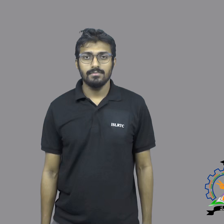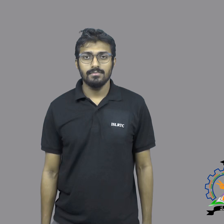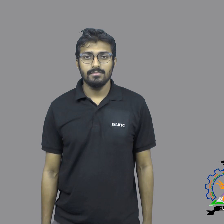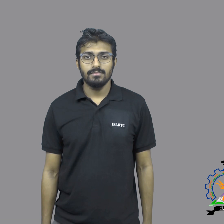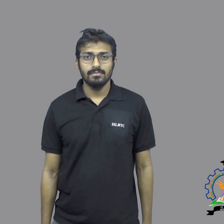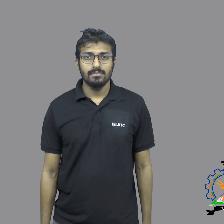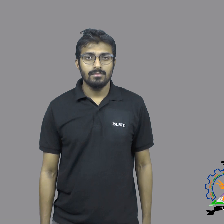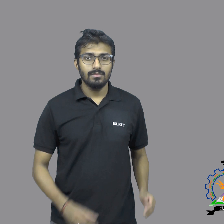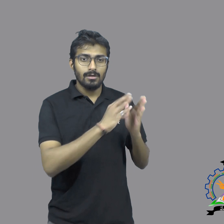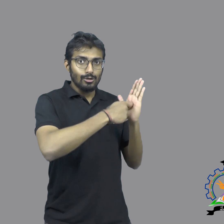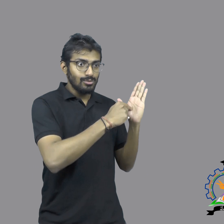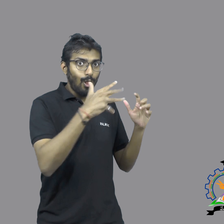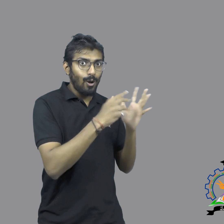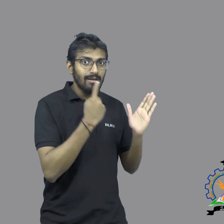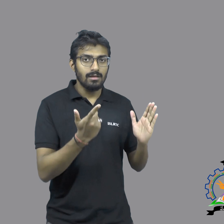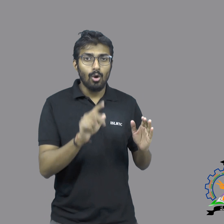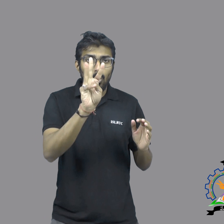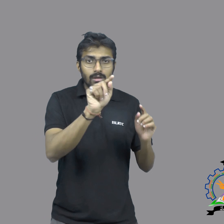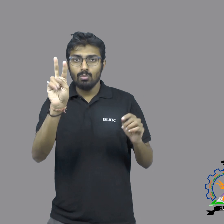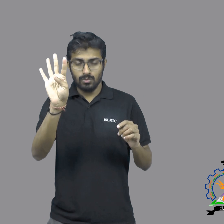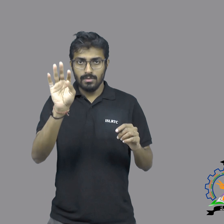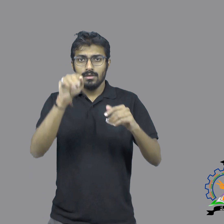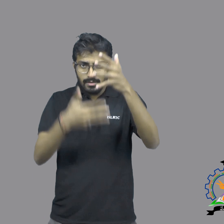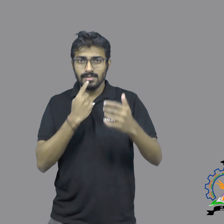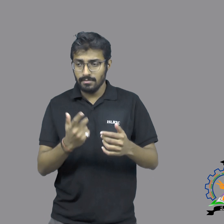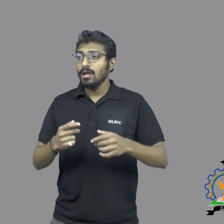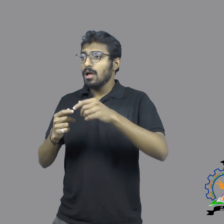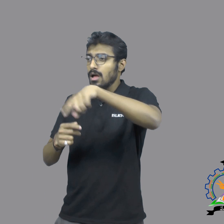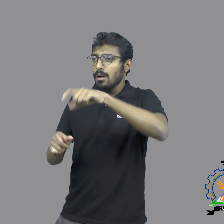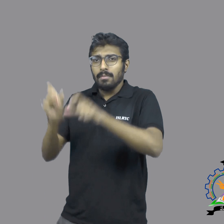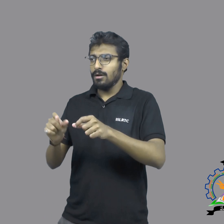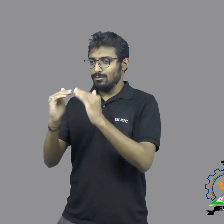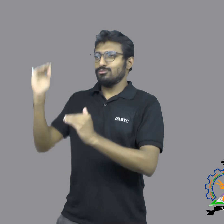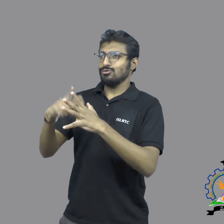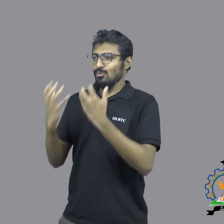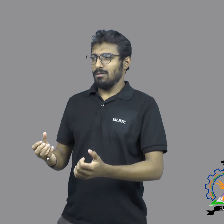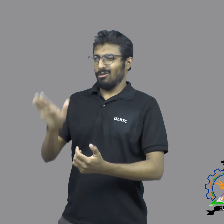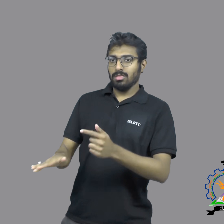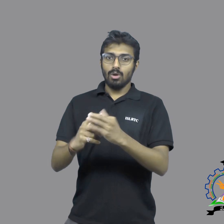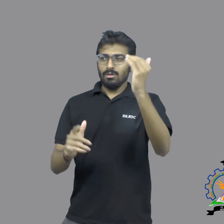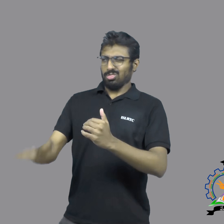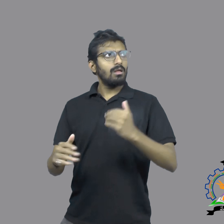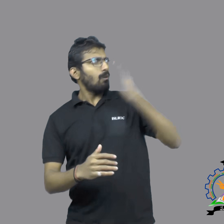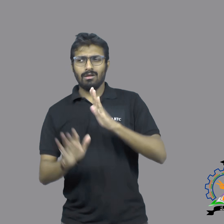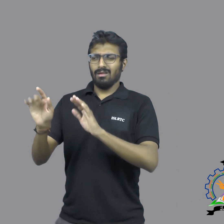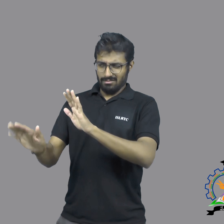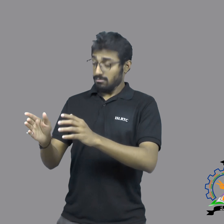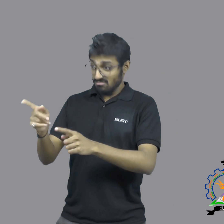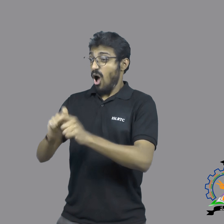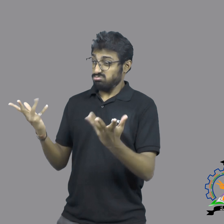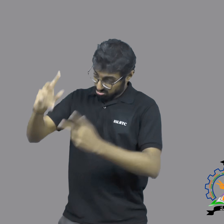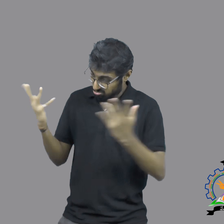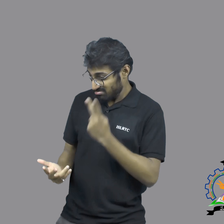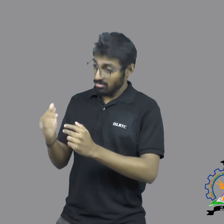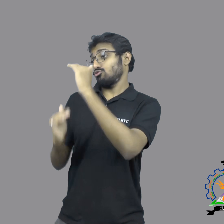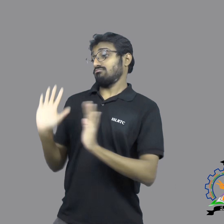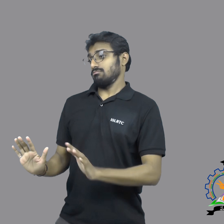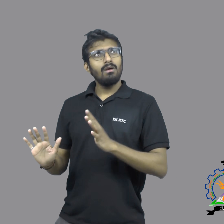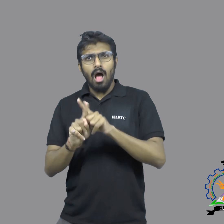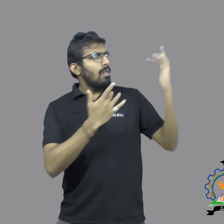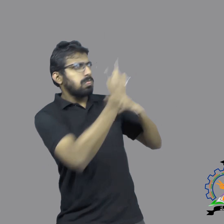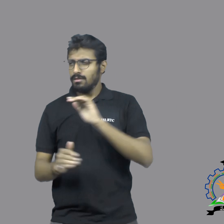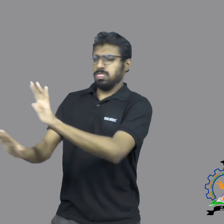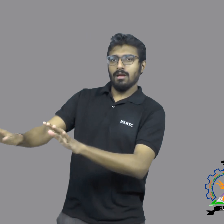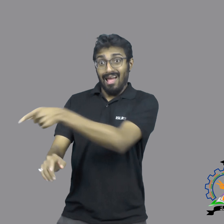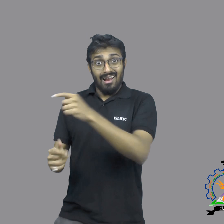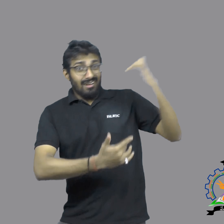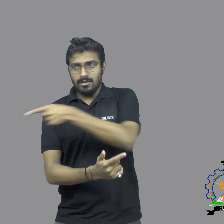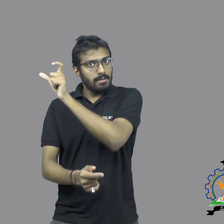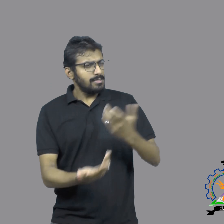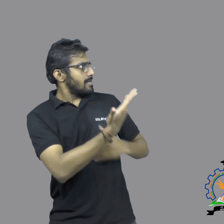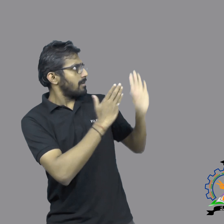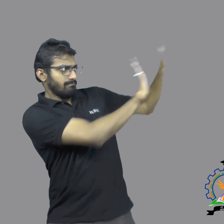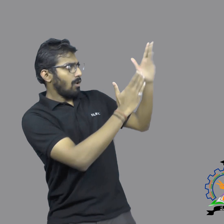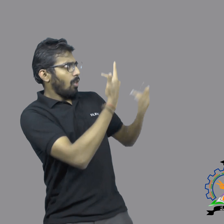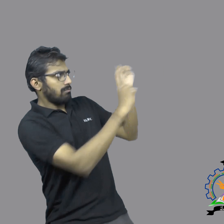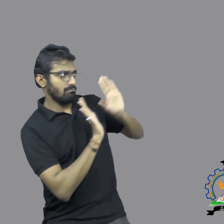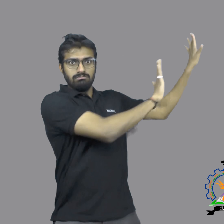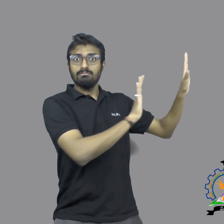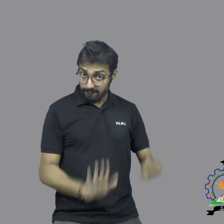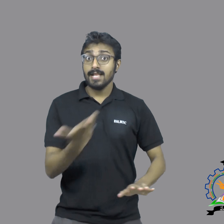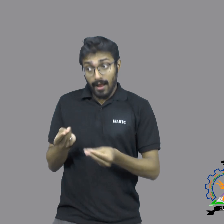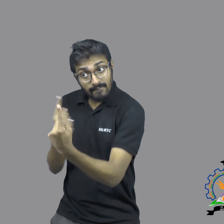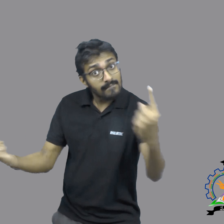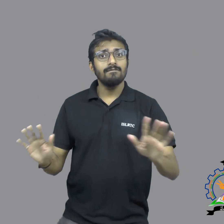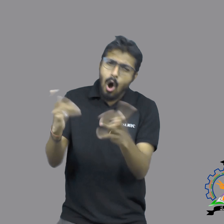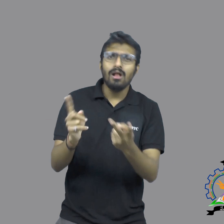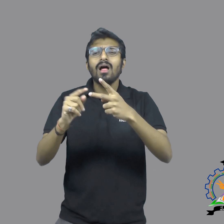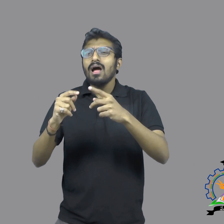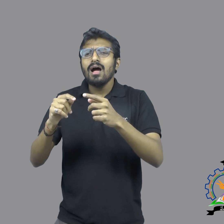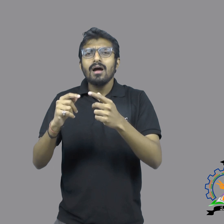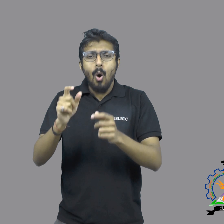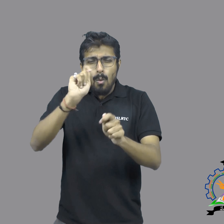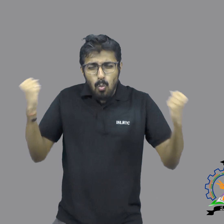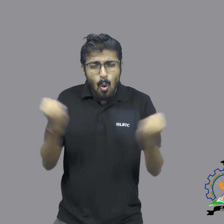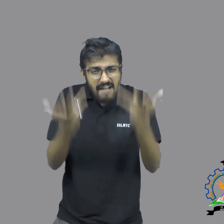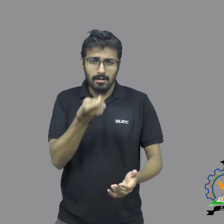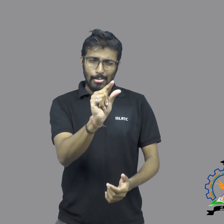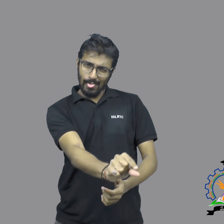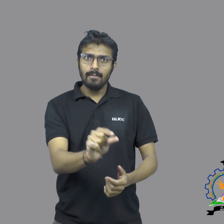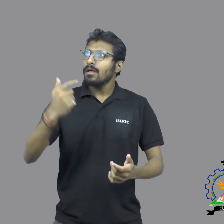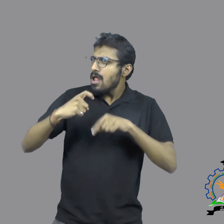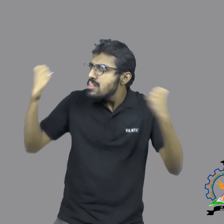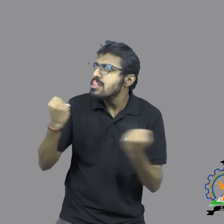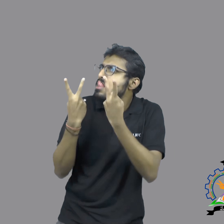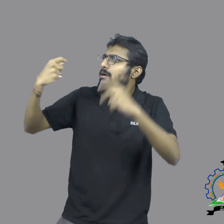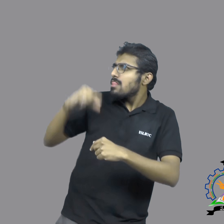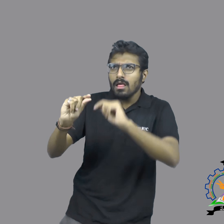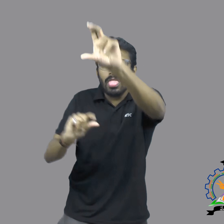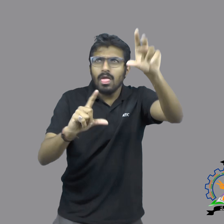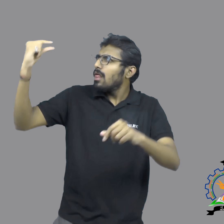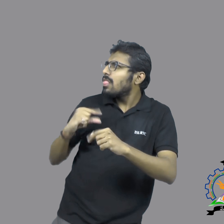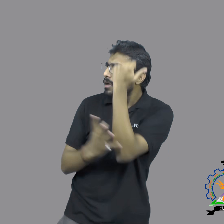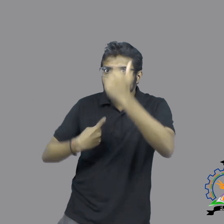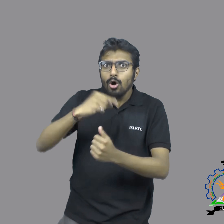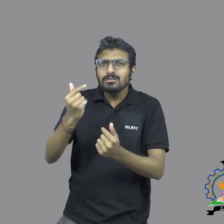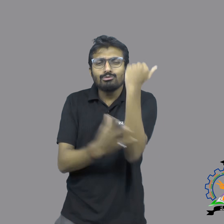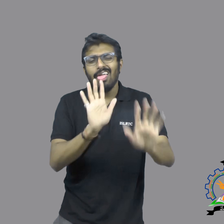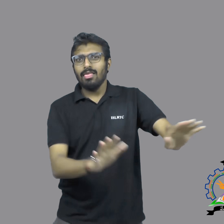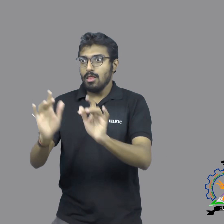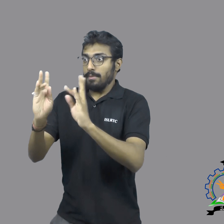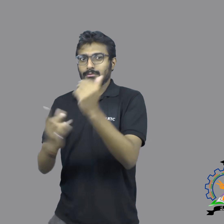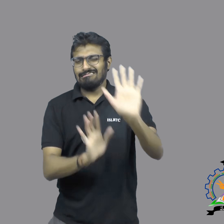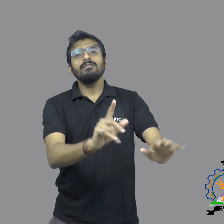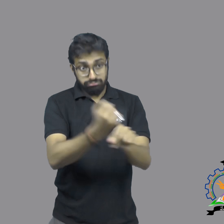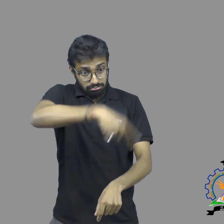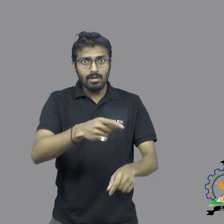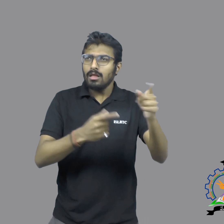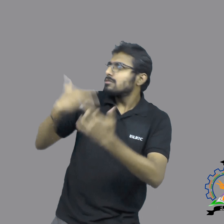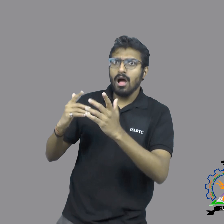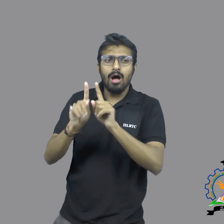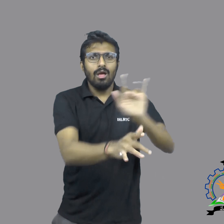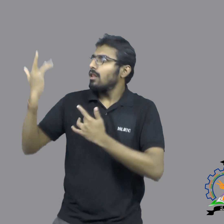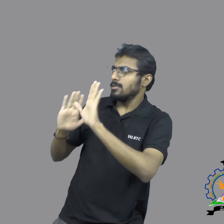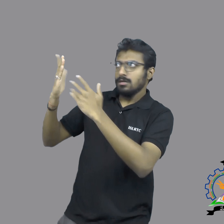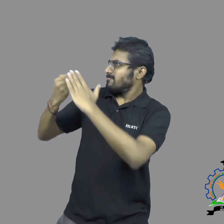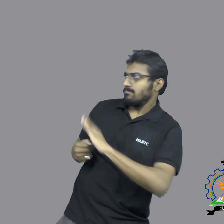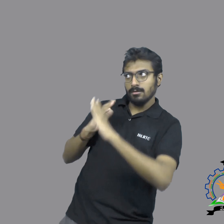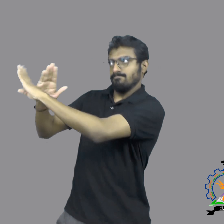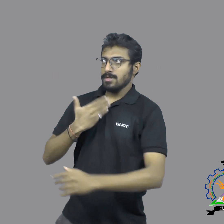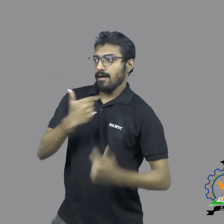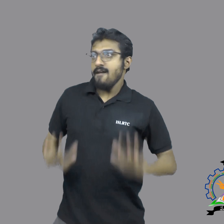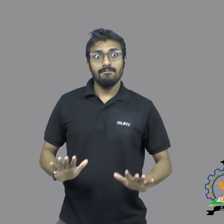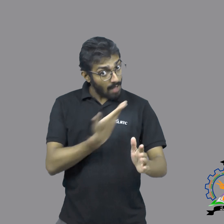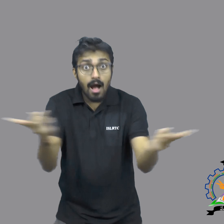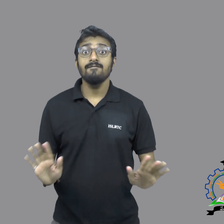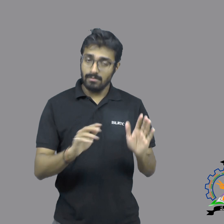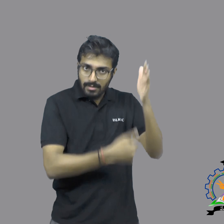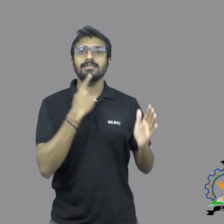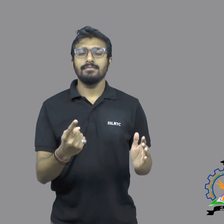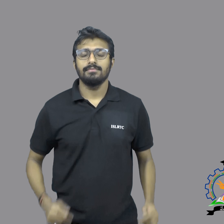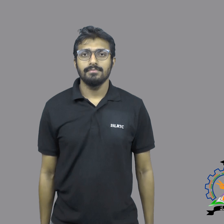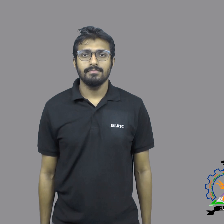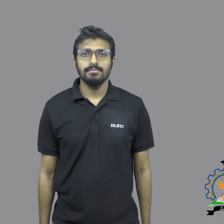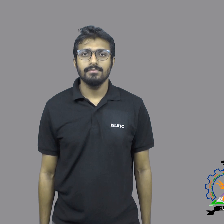Right Against Exploitation